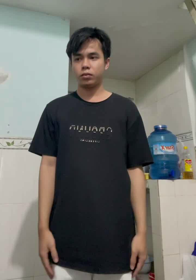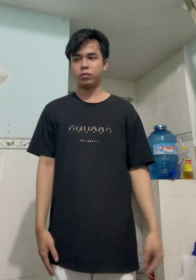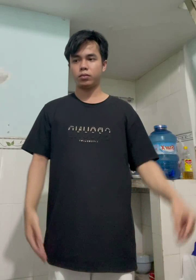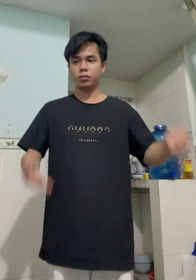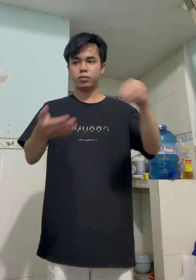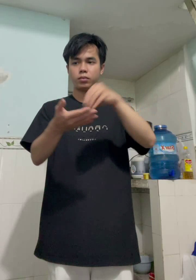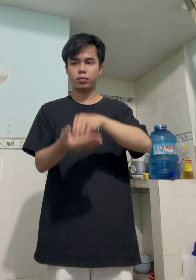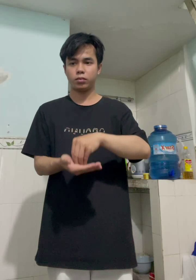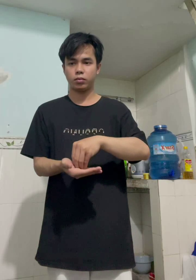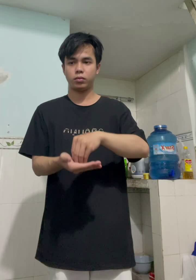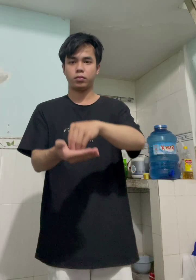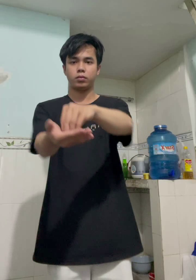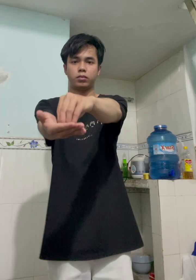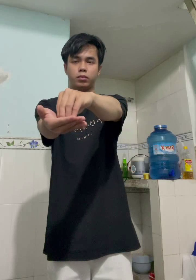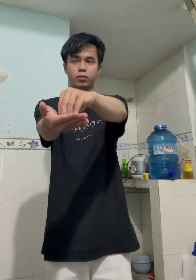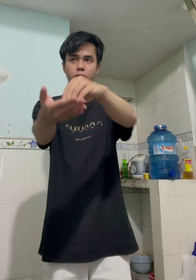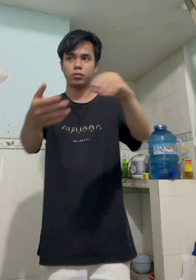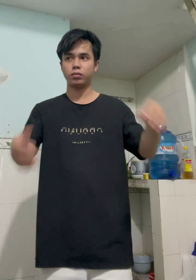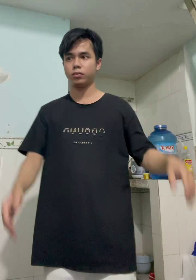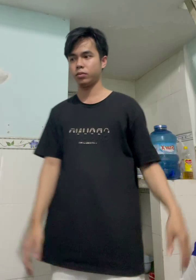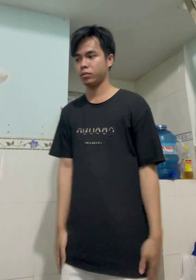san pham